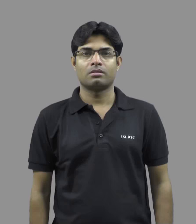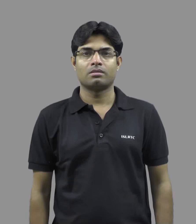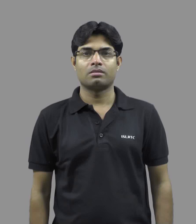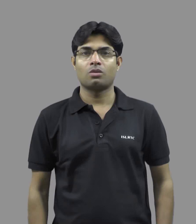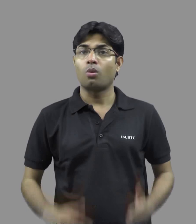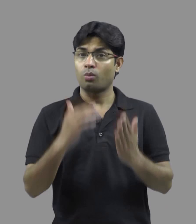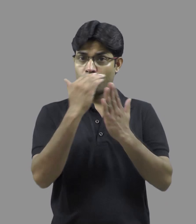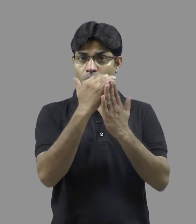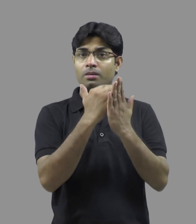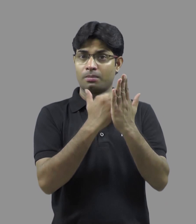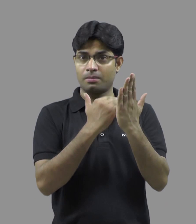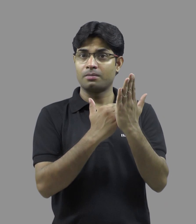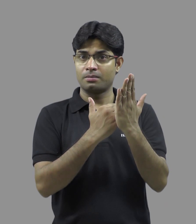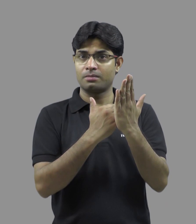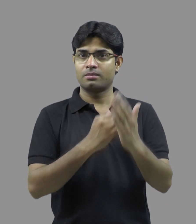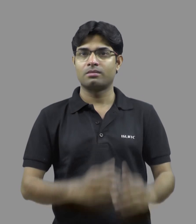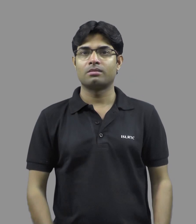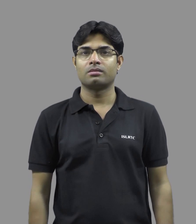Program